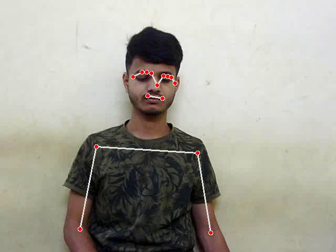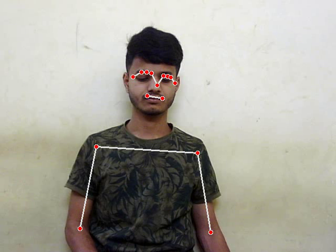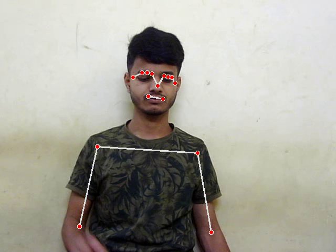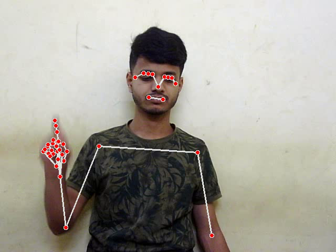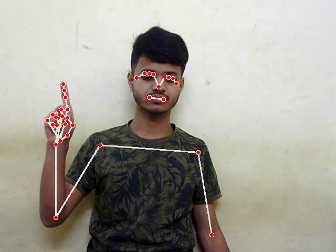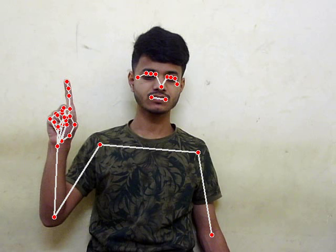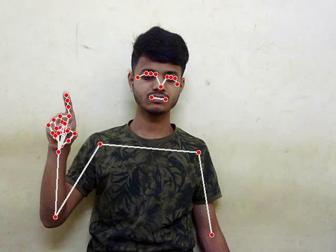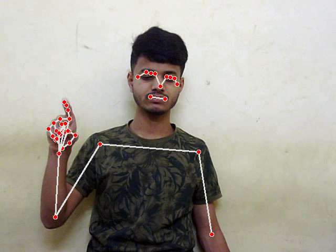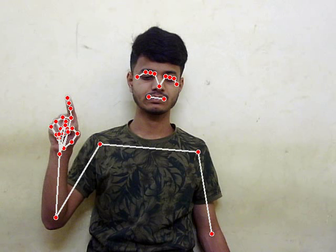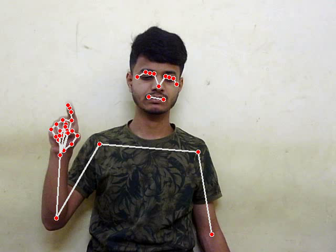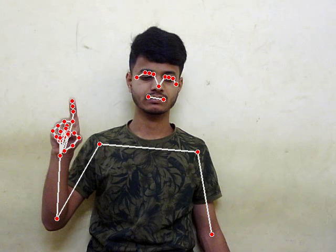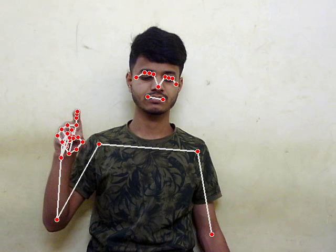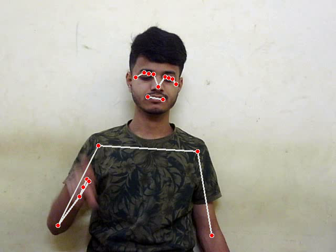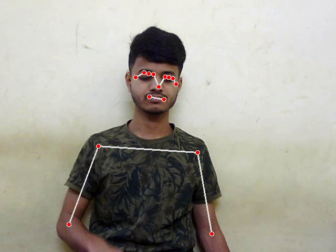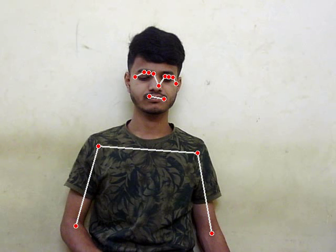need